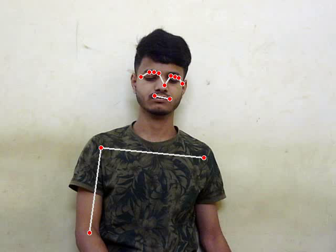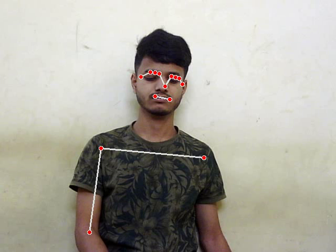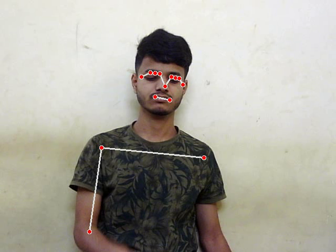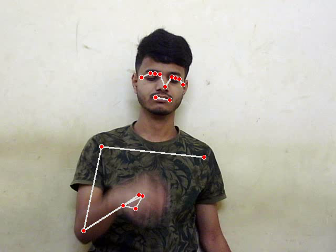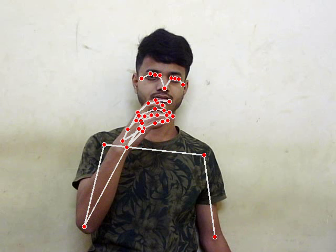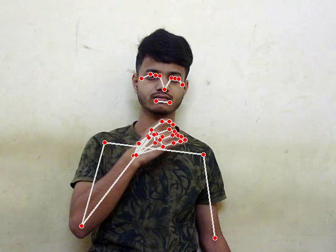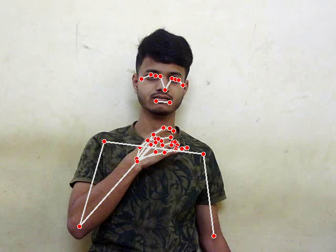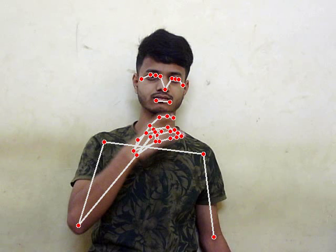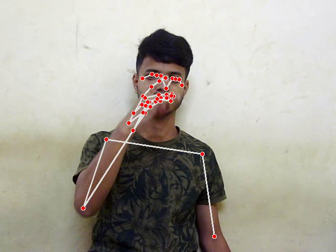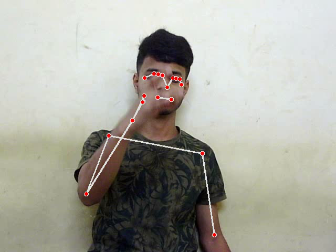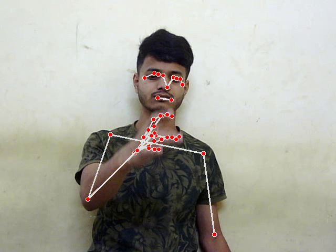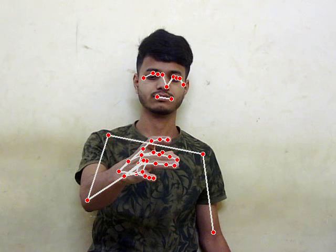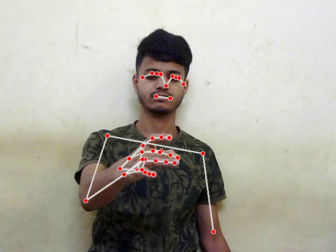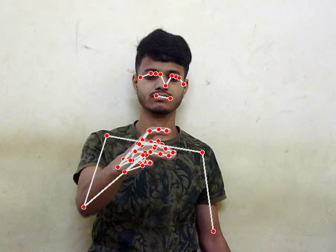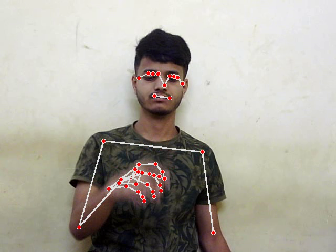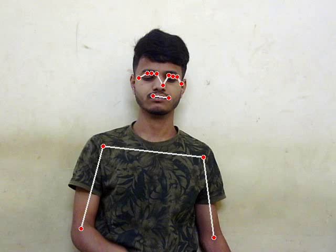like